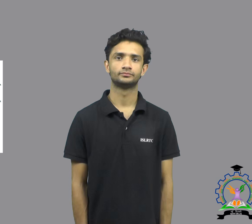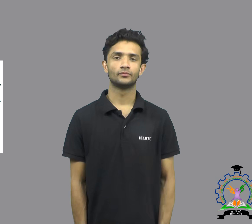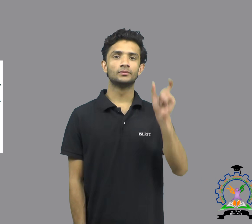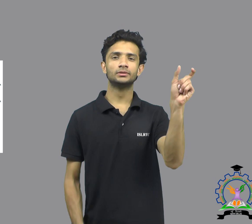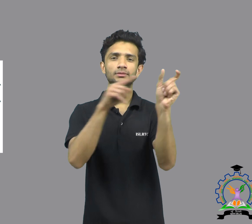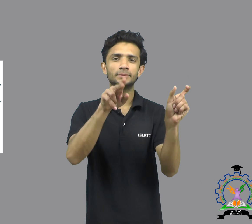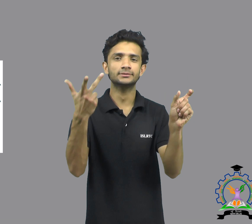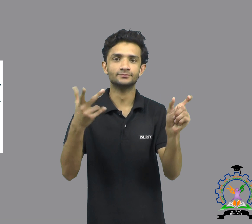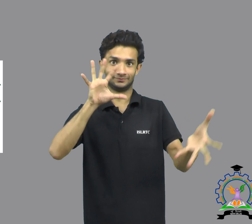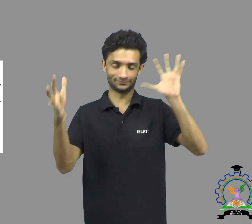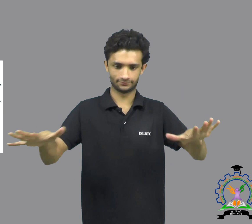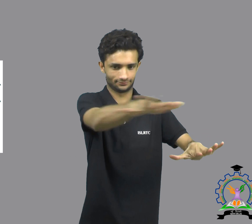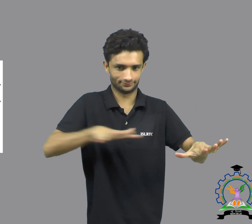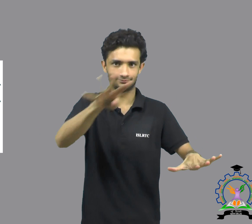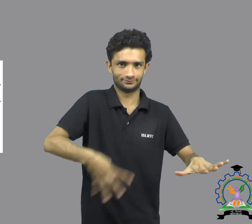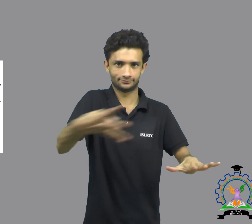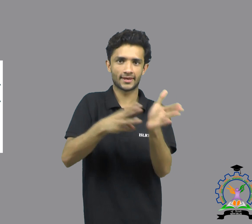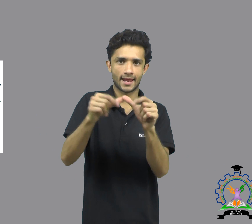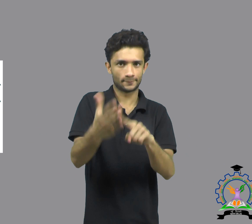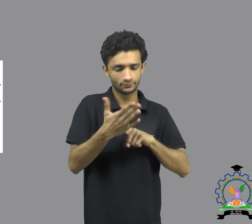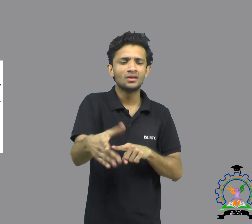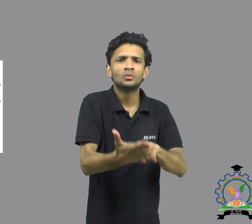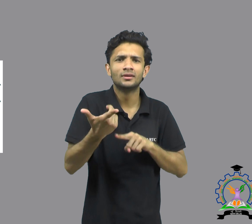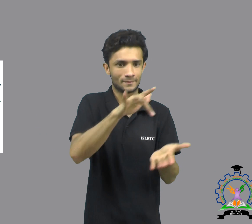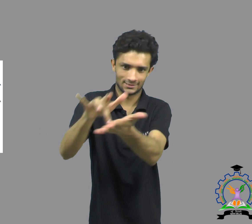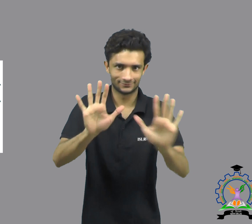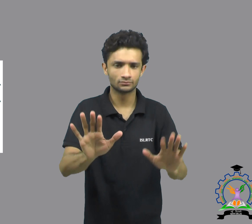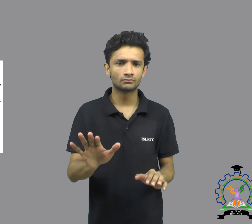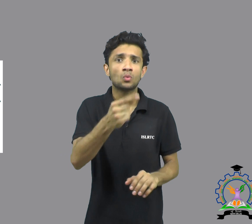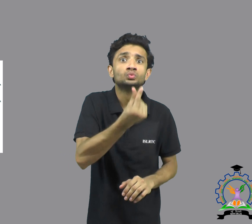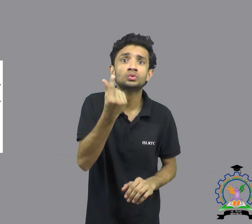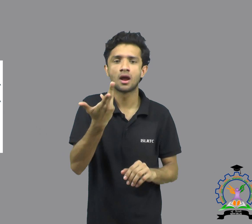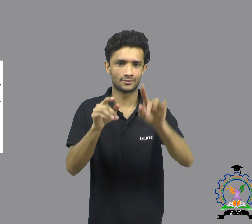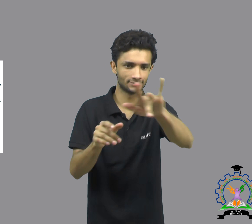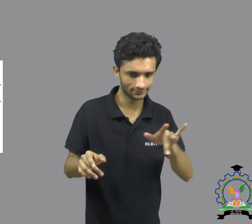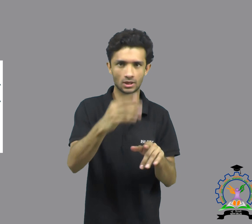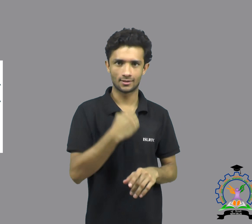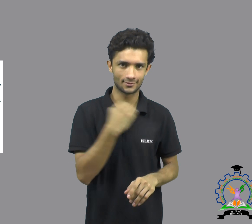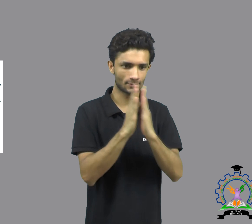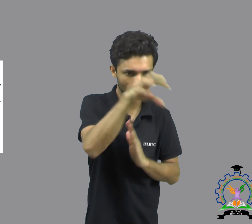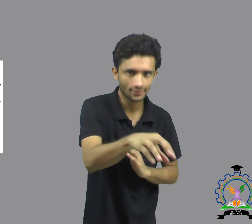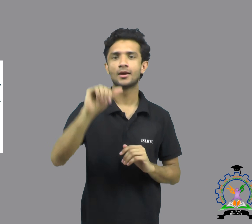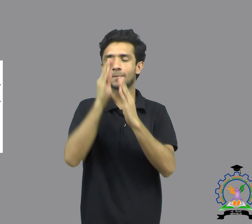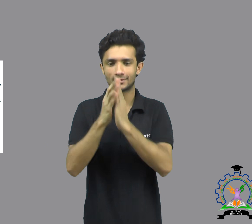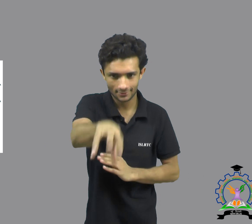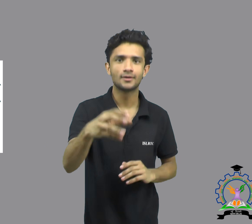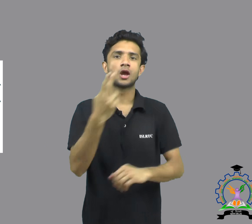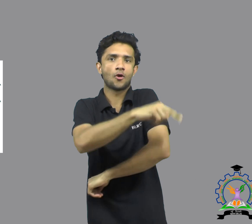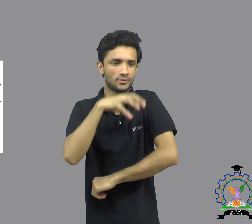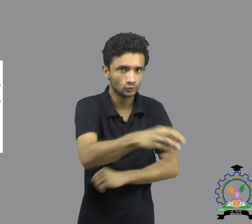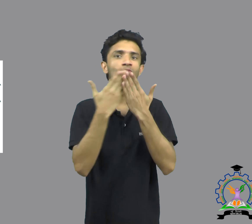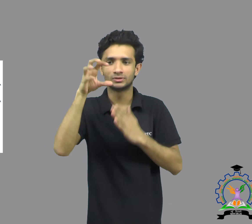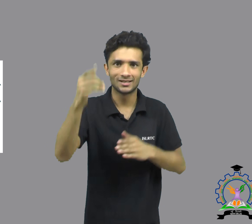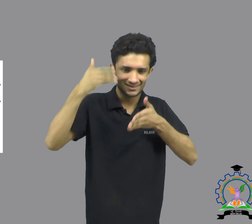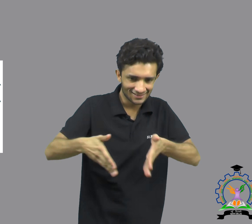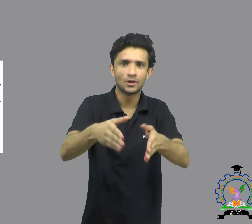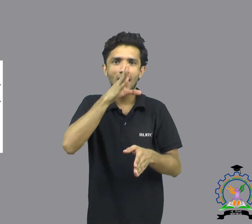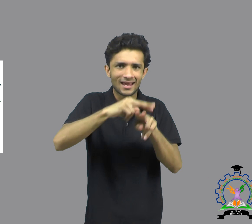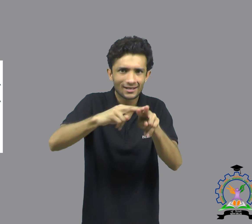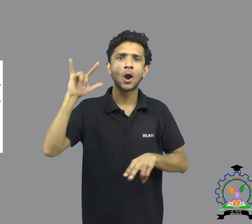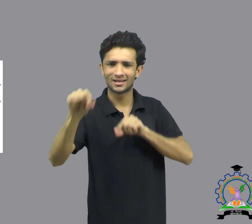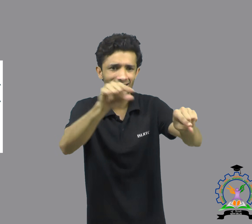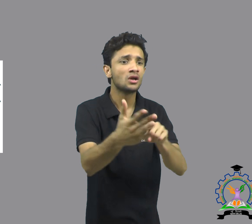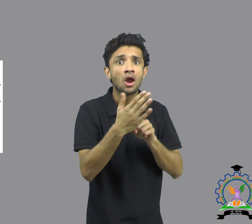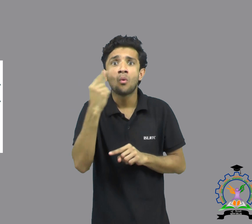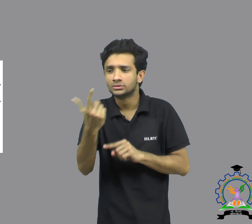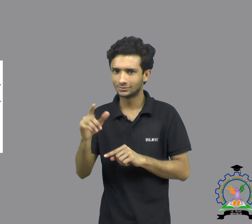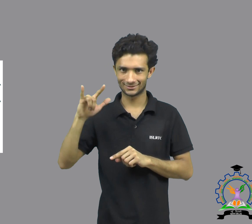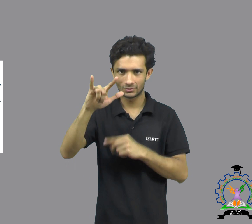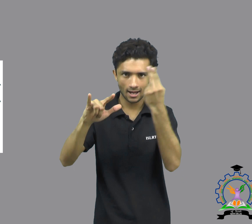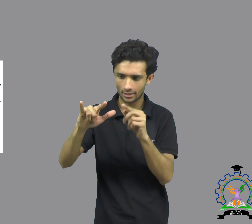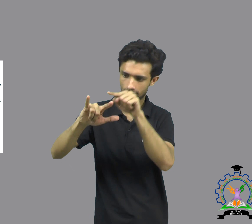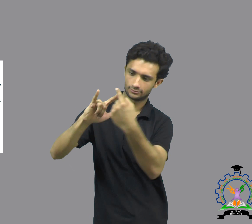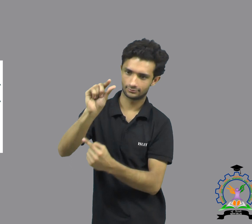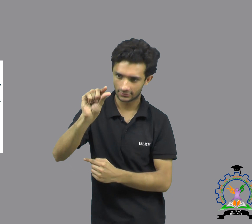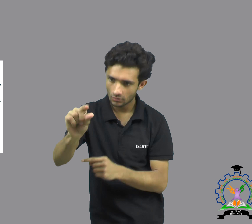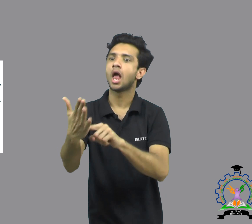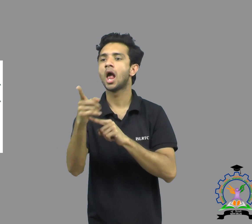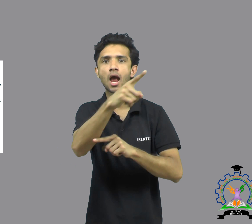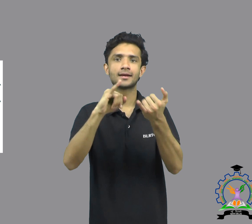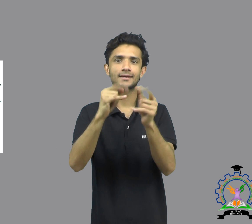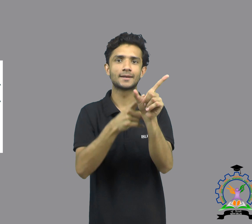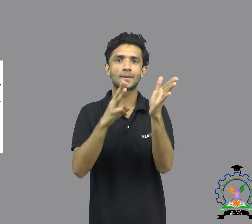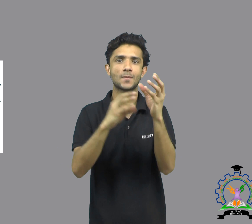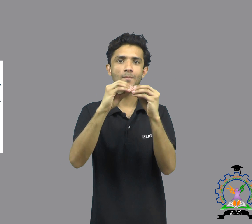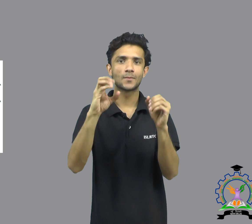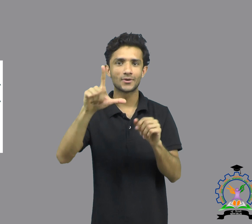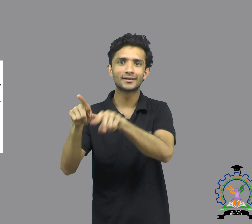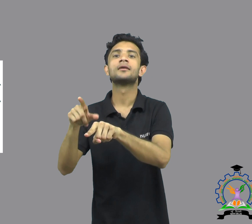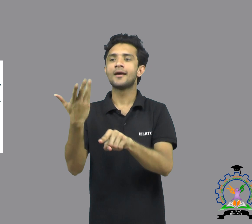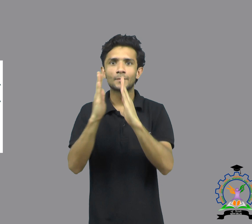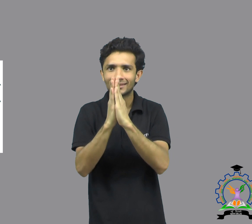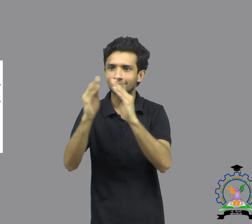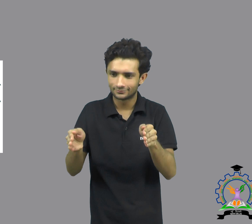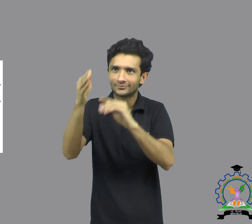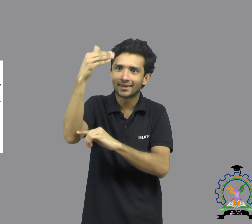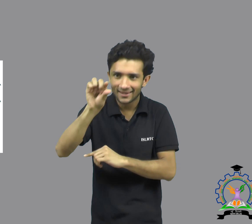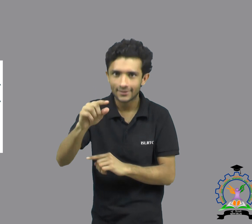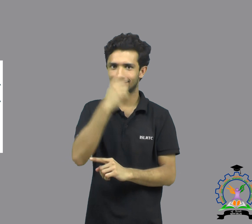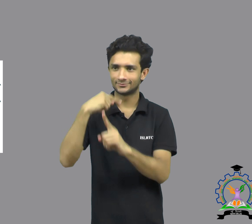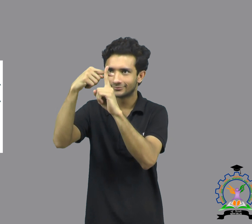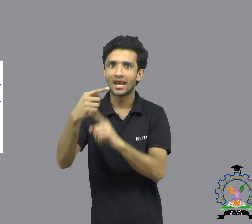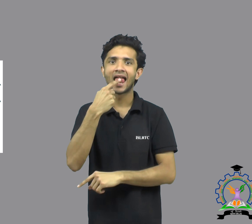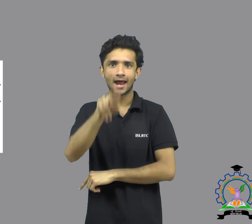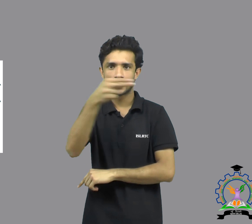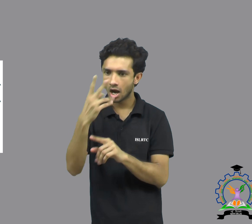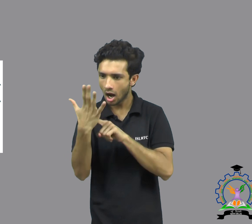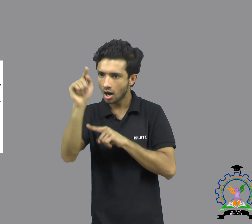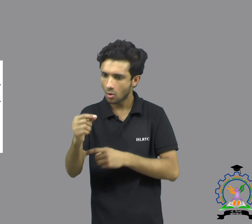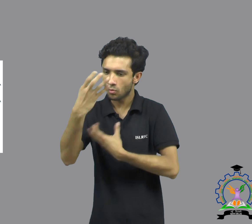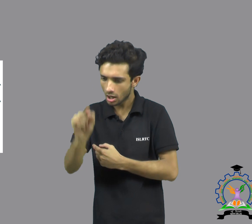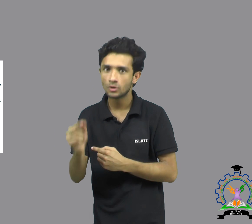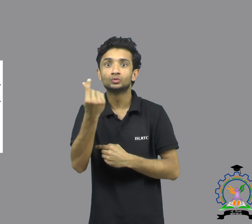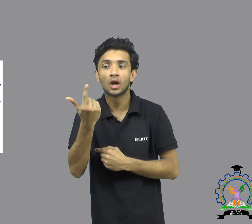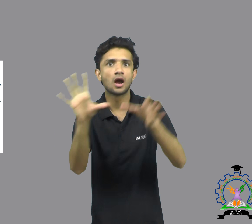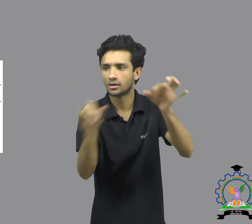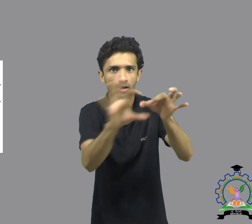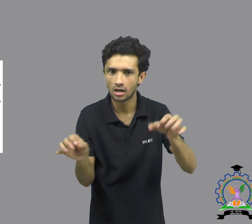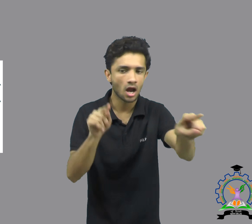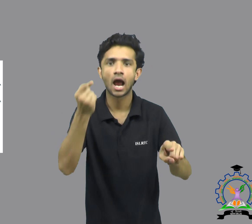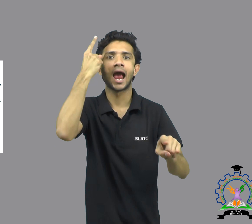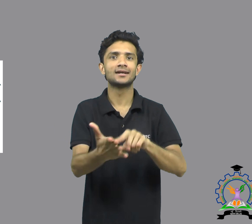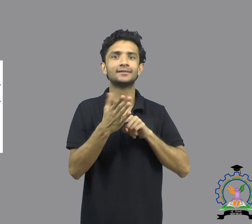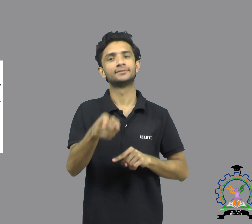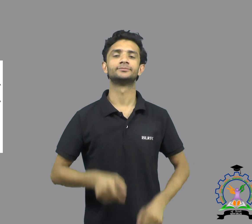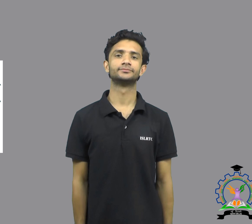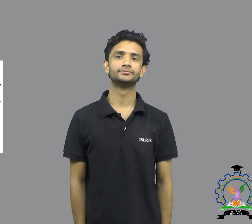Symbols